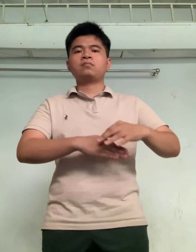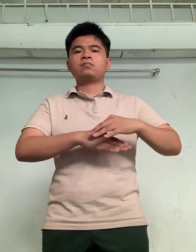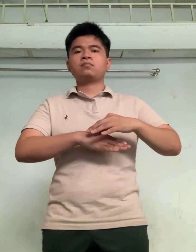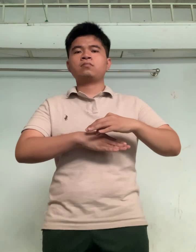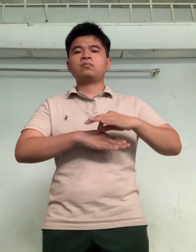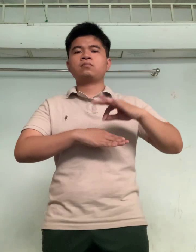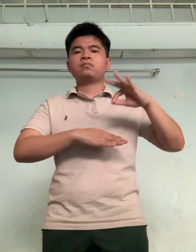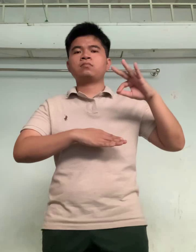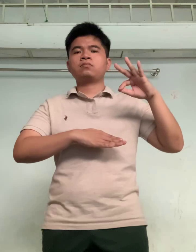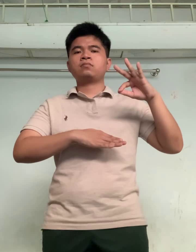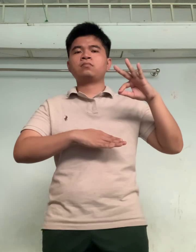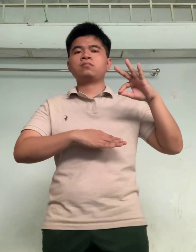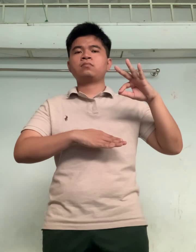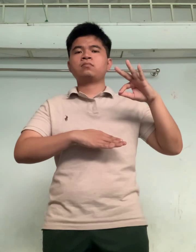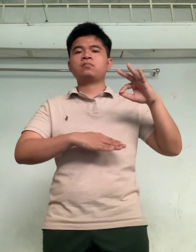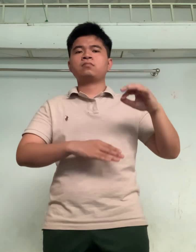tuan